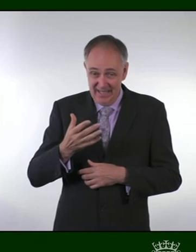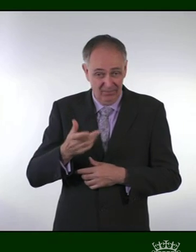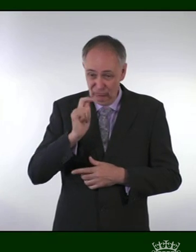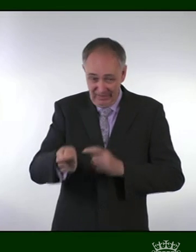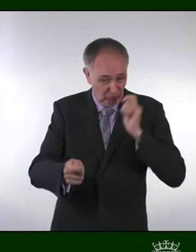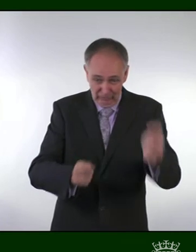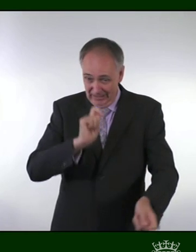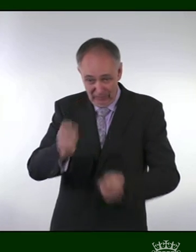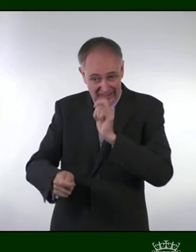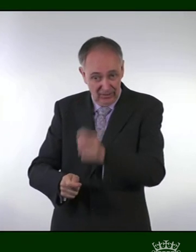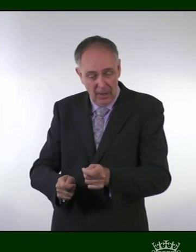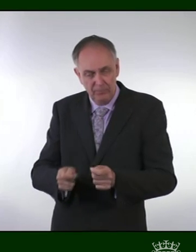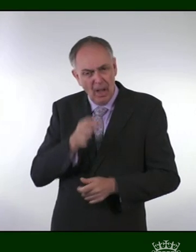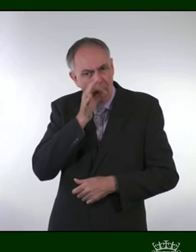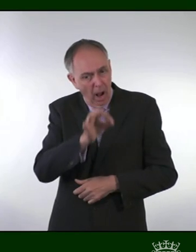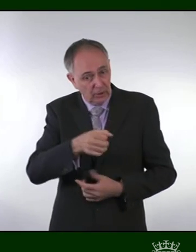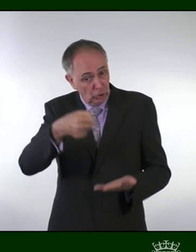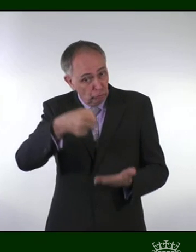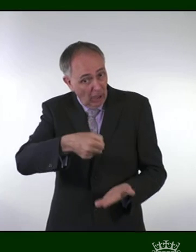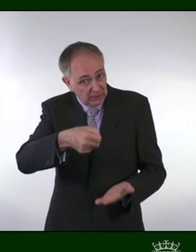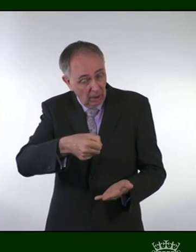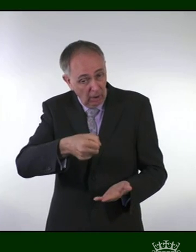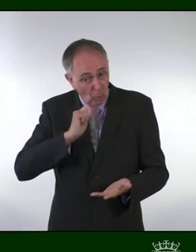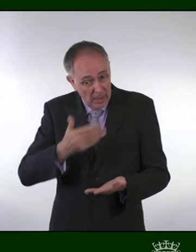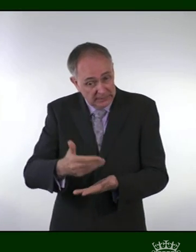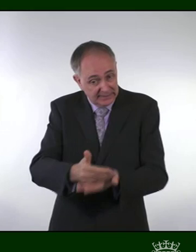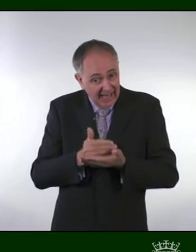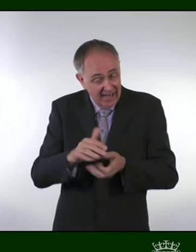Will the Chancellor save local councils?